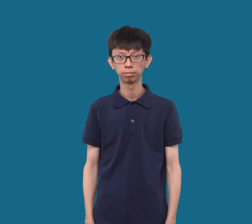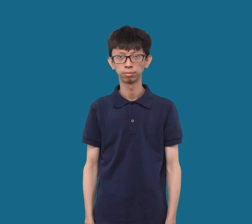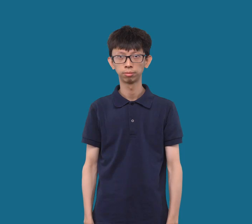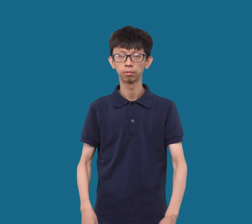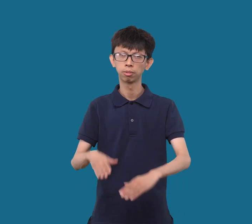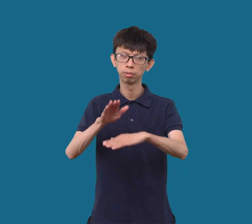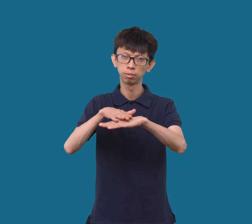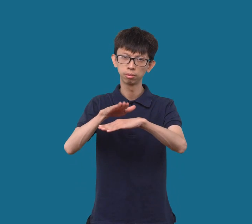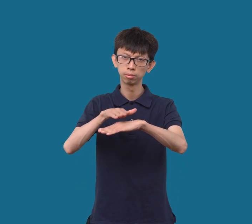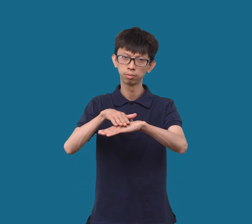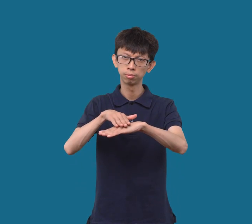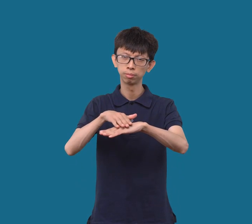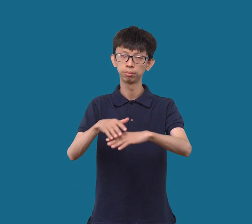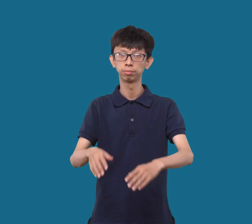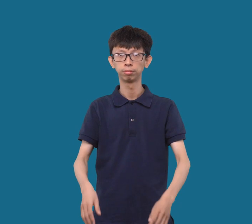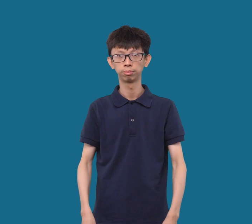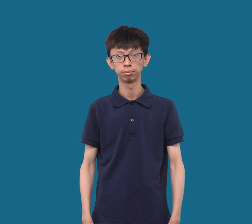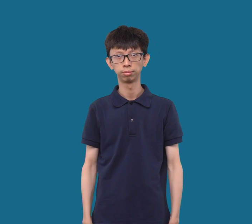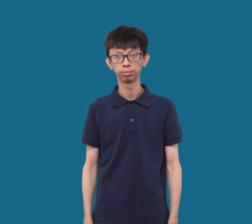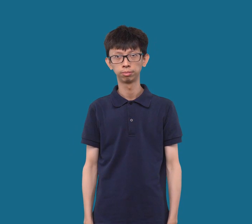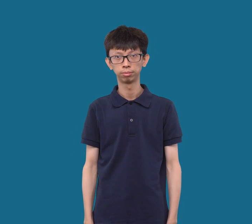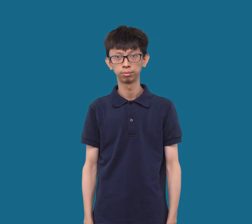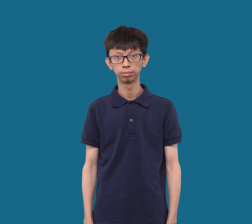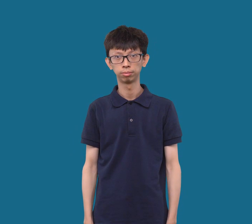kêu